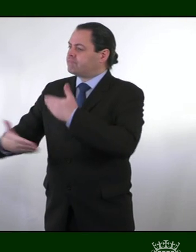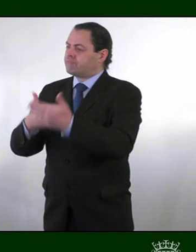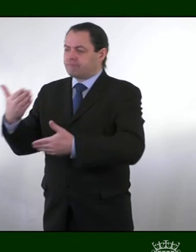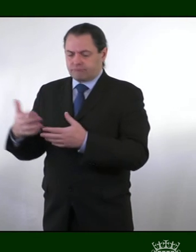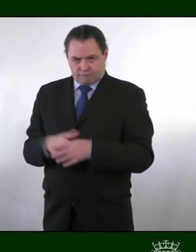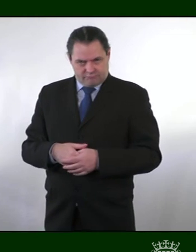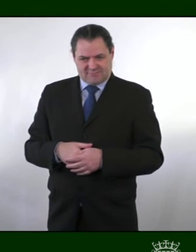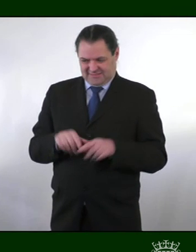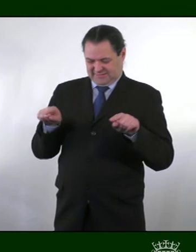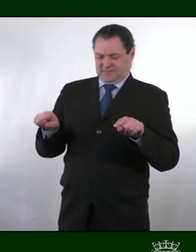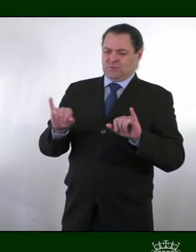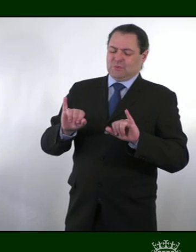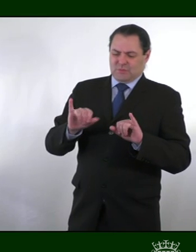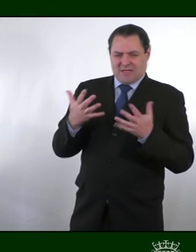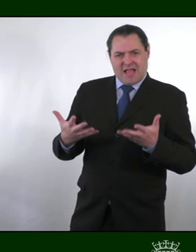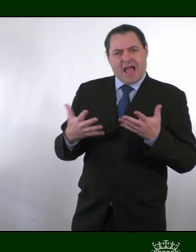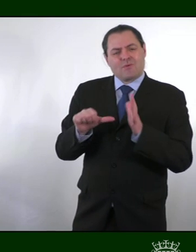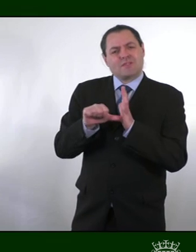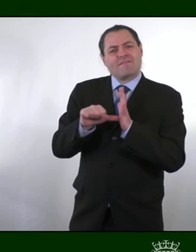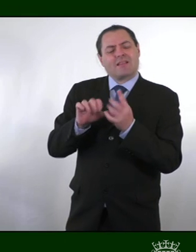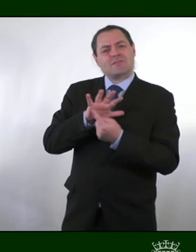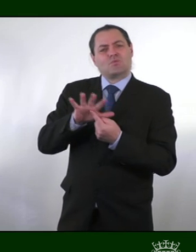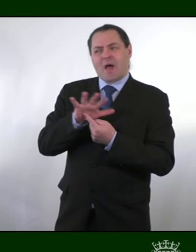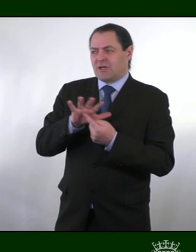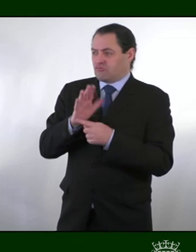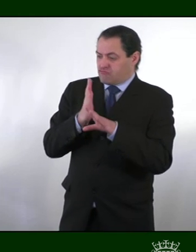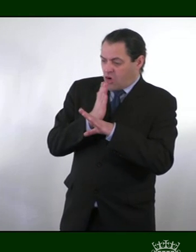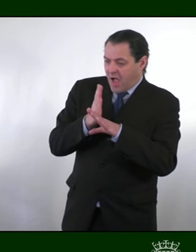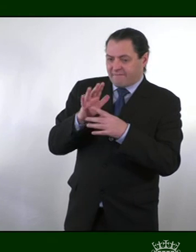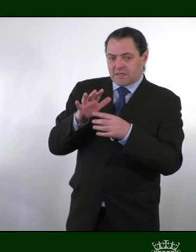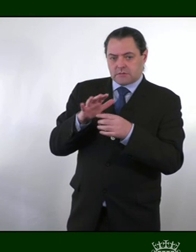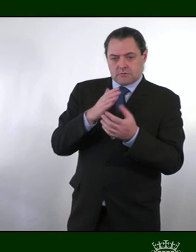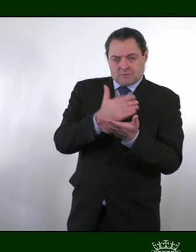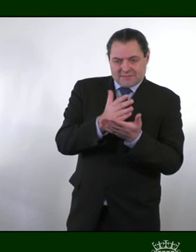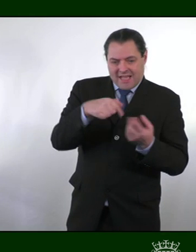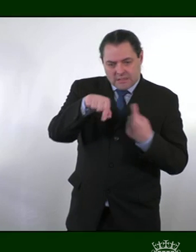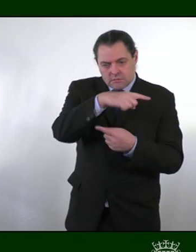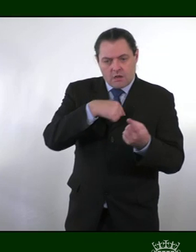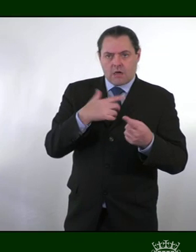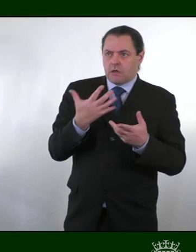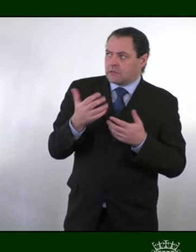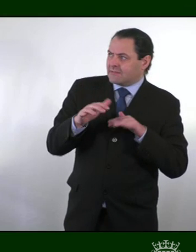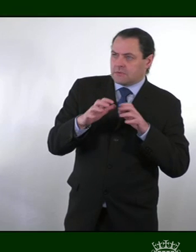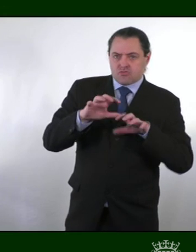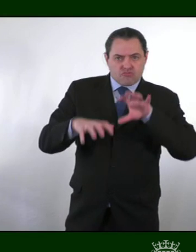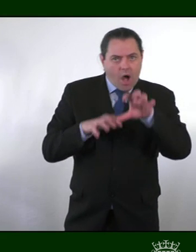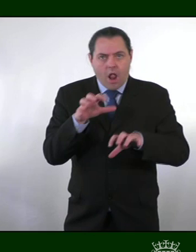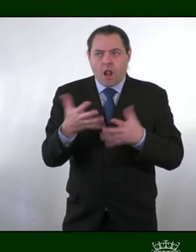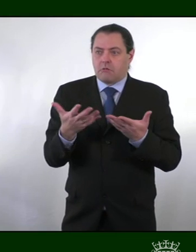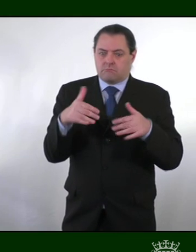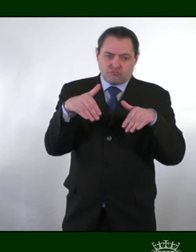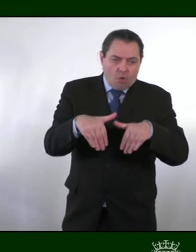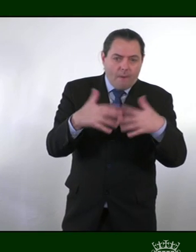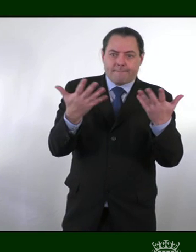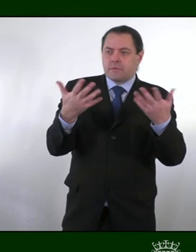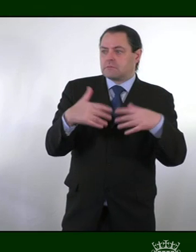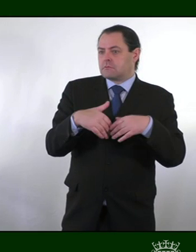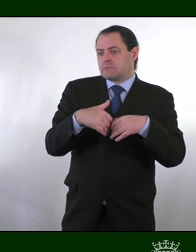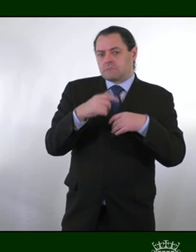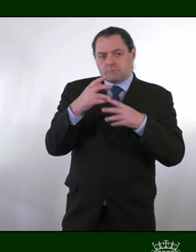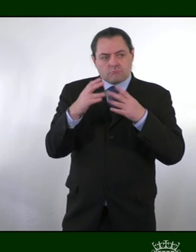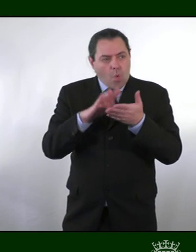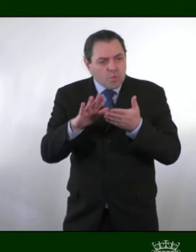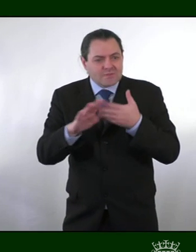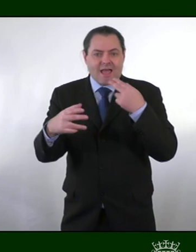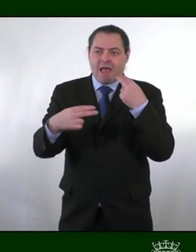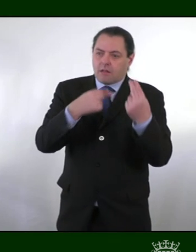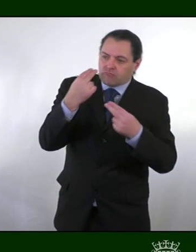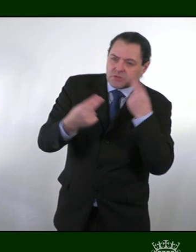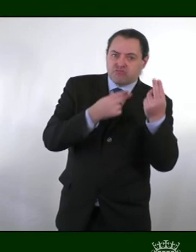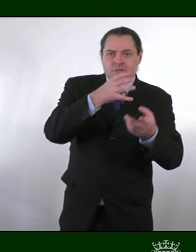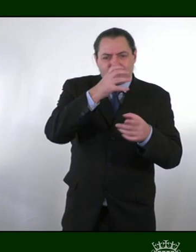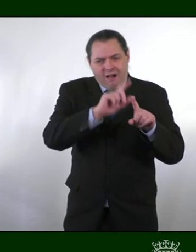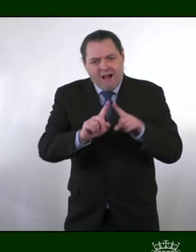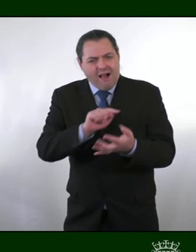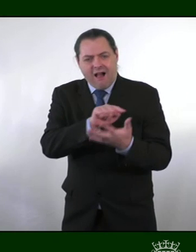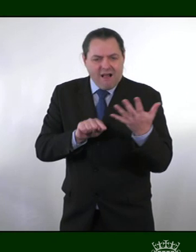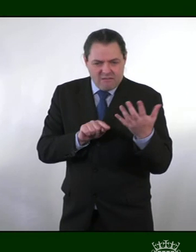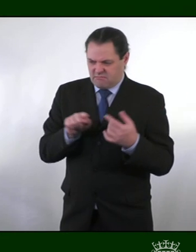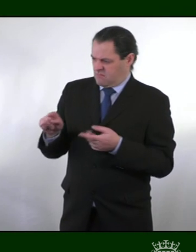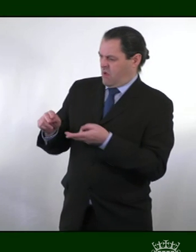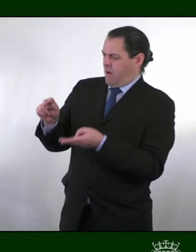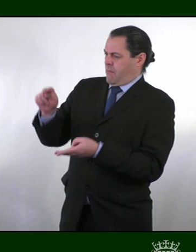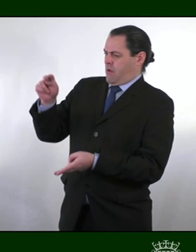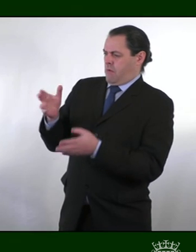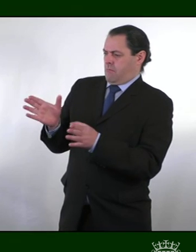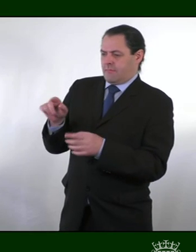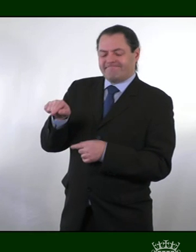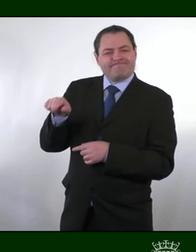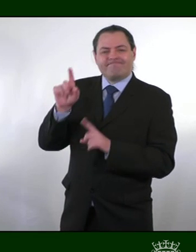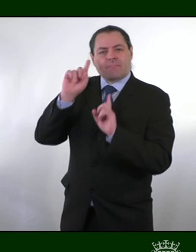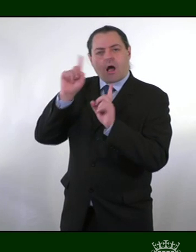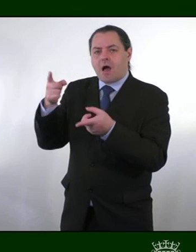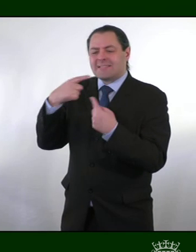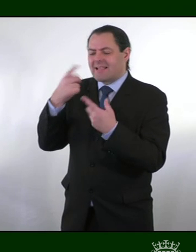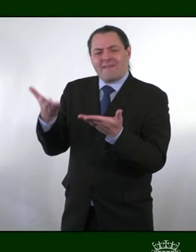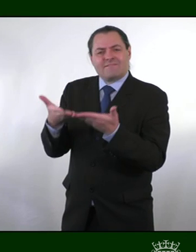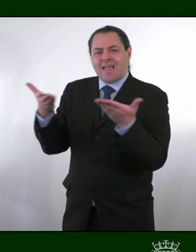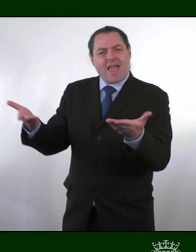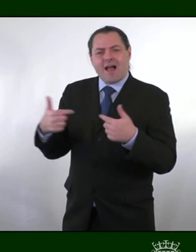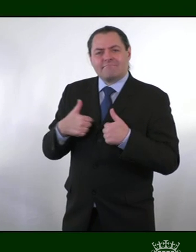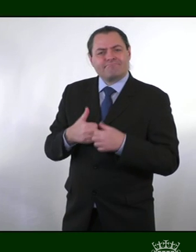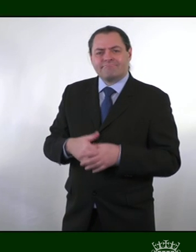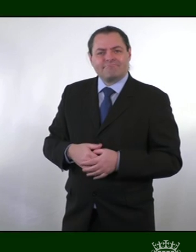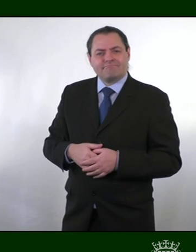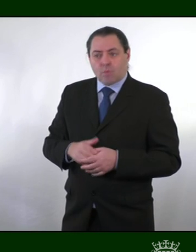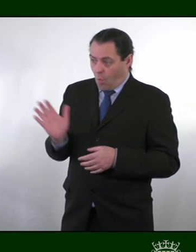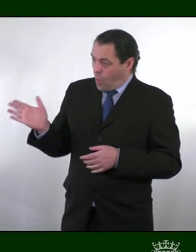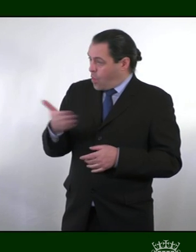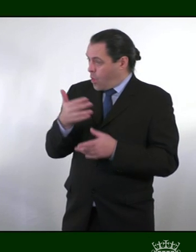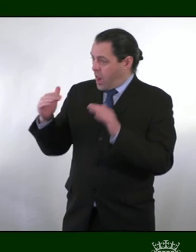In such a difficult context for the private sector, especially for those people working in sectors such as retail, hospitality and leisure, I cannot justify a significant across-the-board pay increase for all public sector workers.